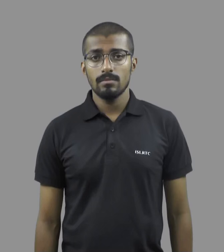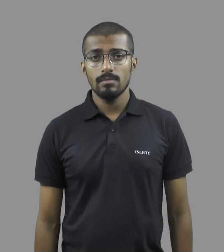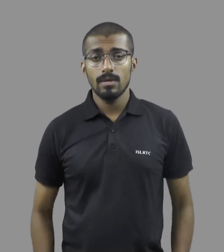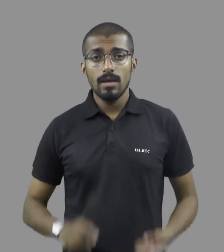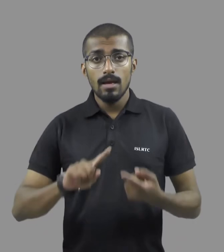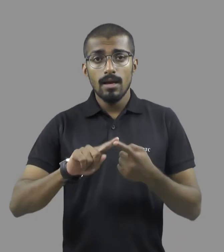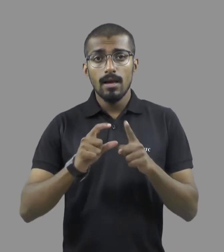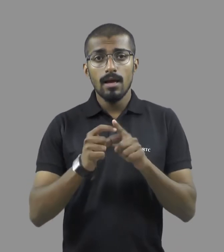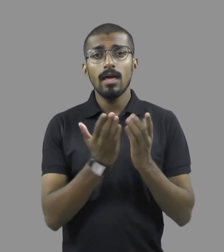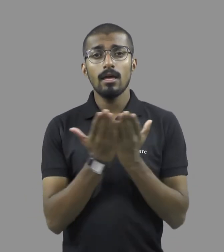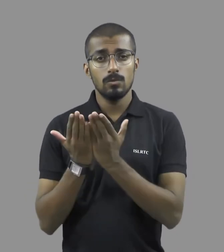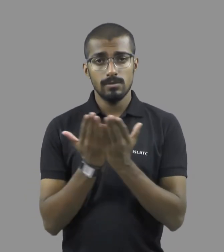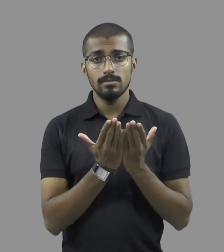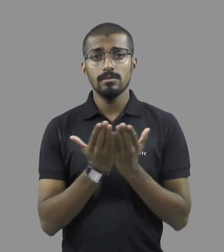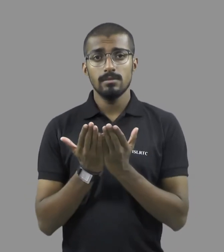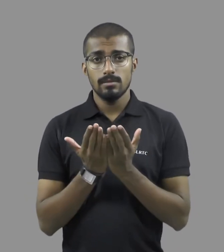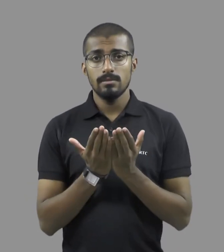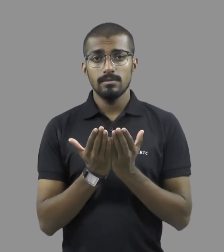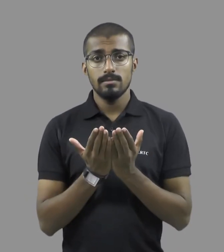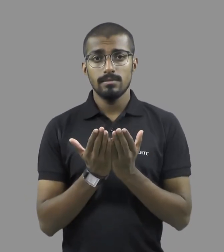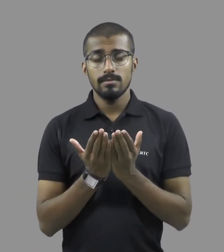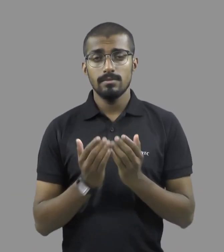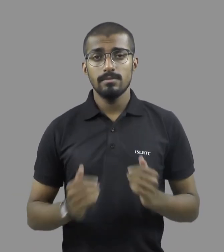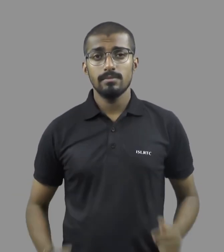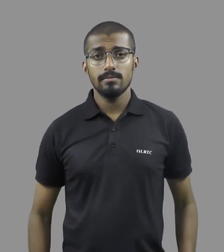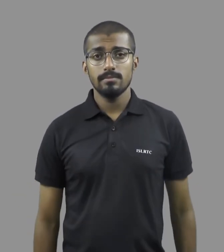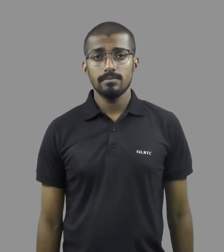Education